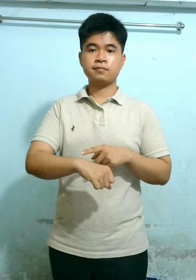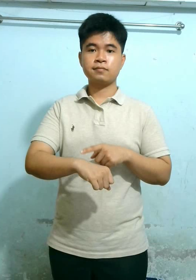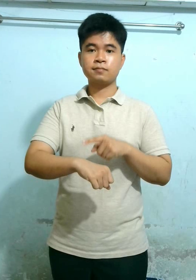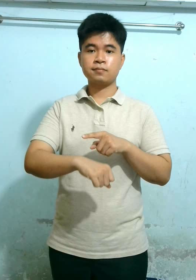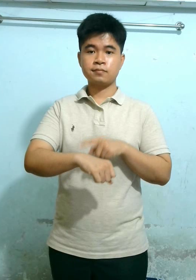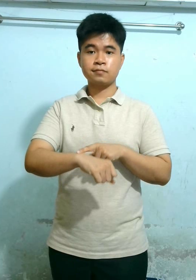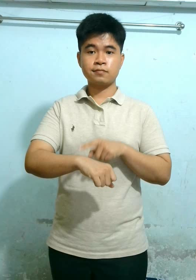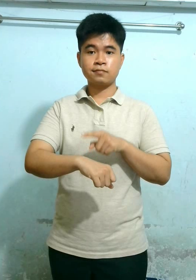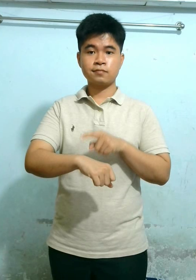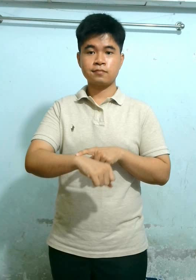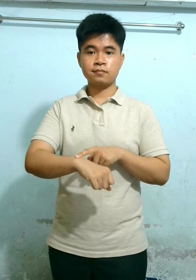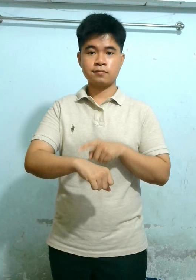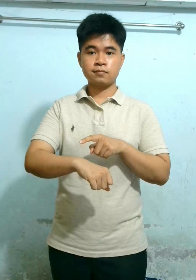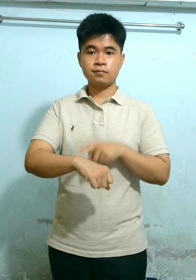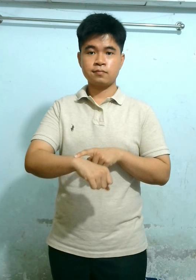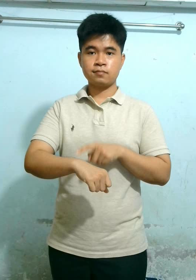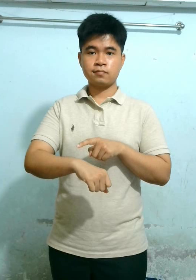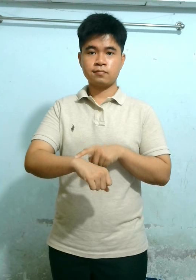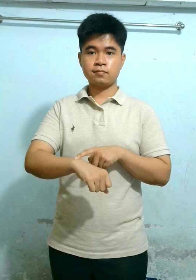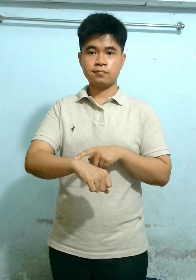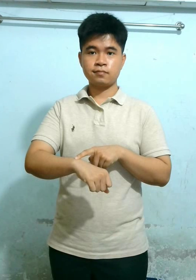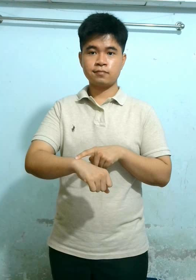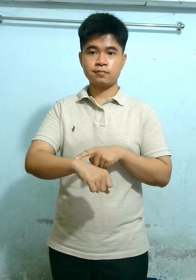gio